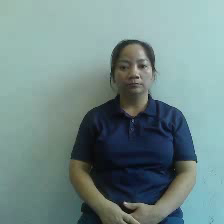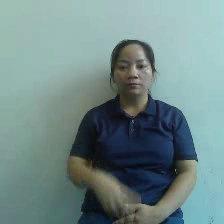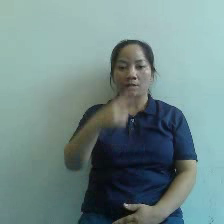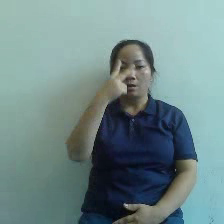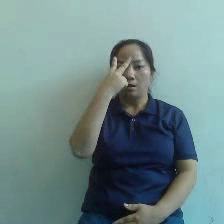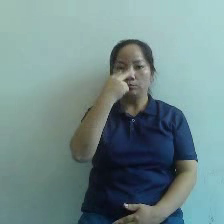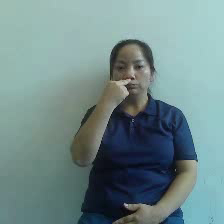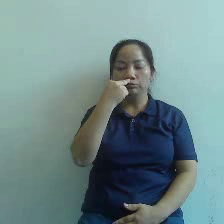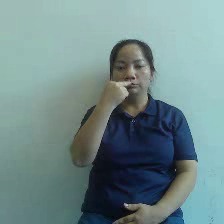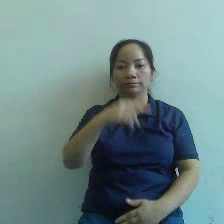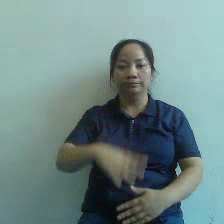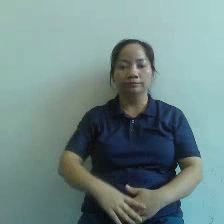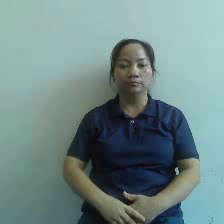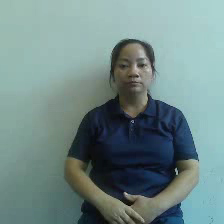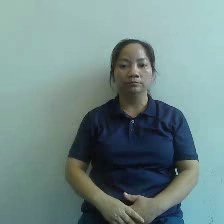Khóc